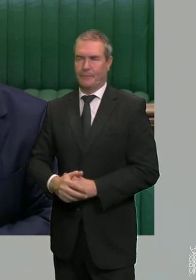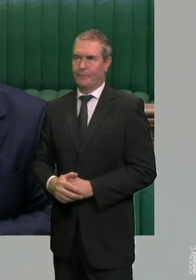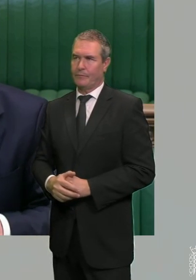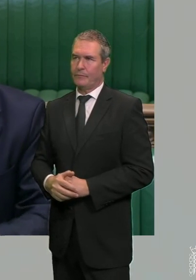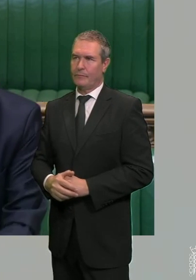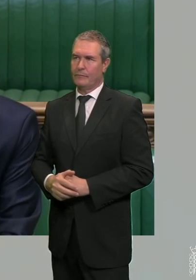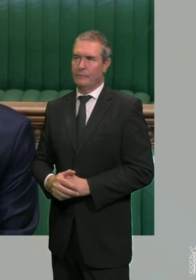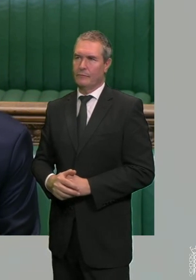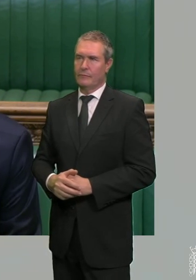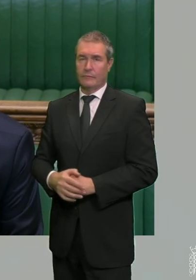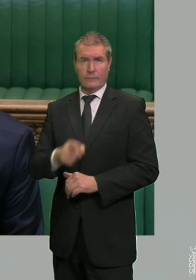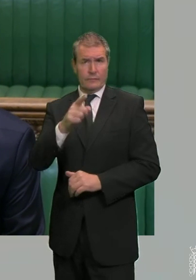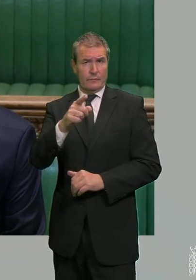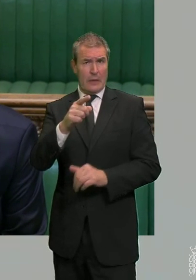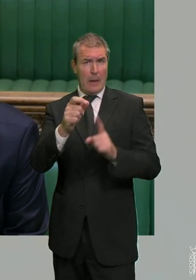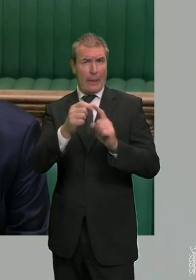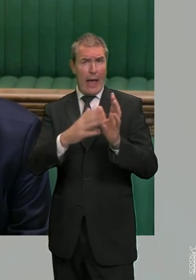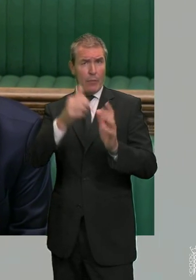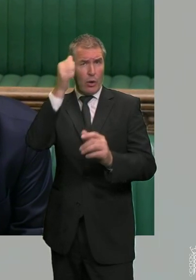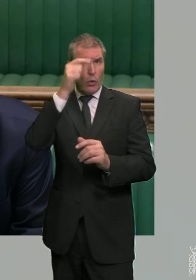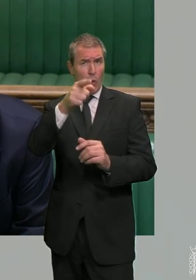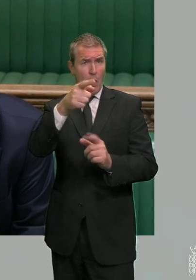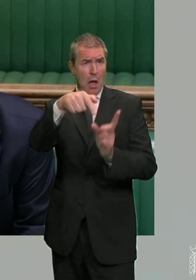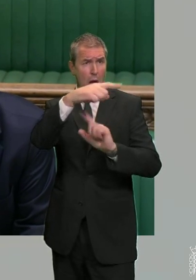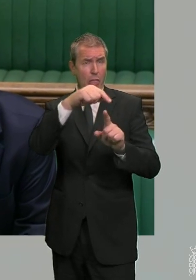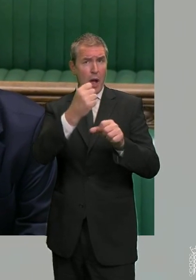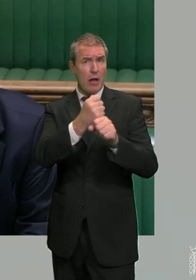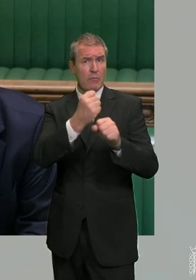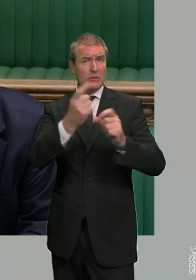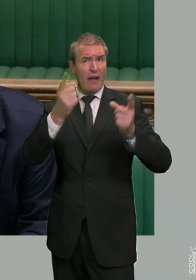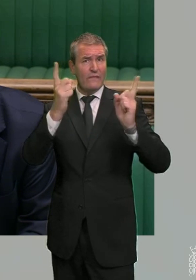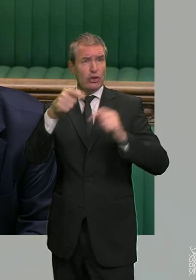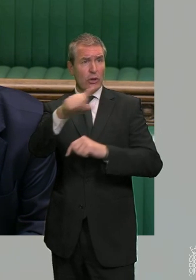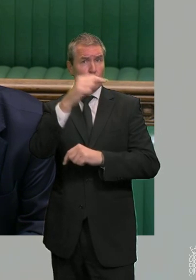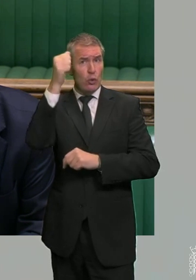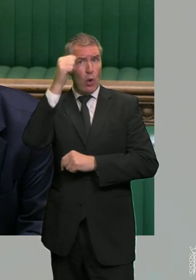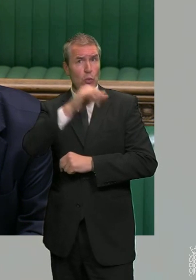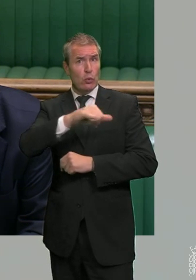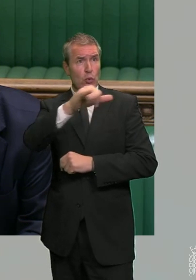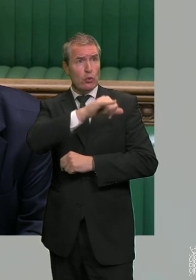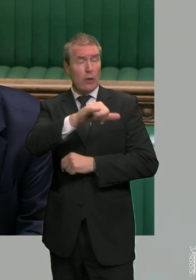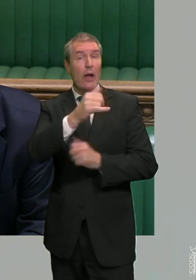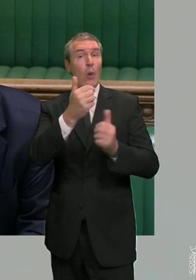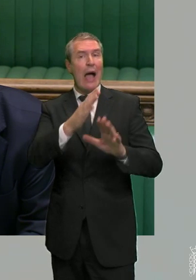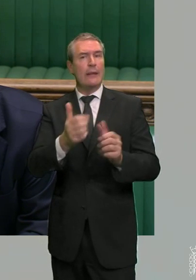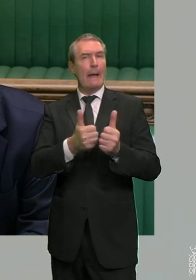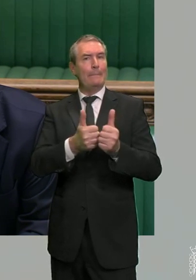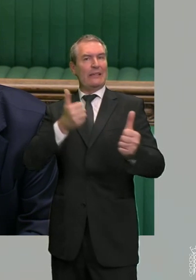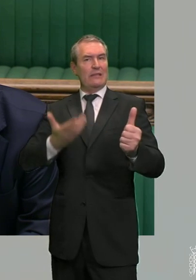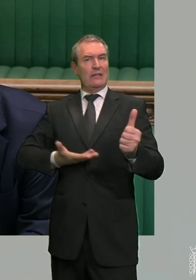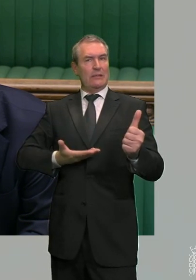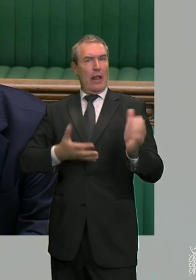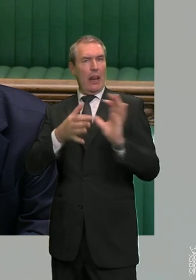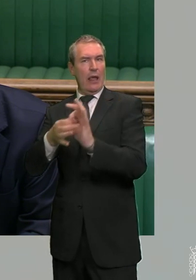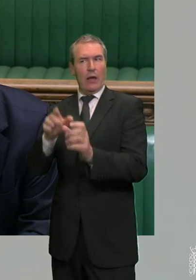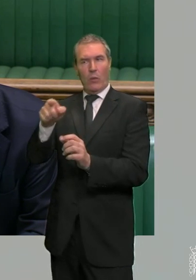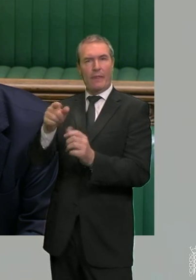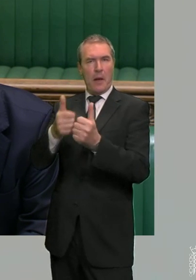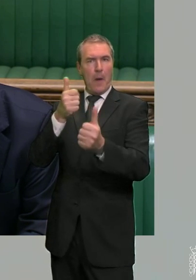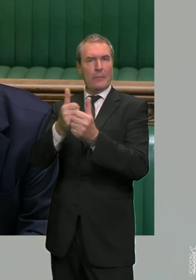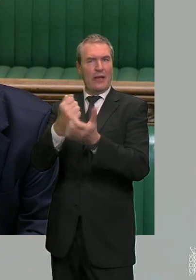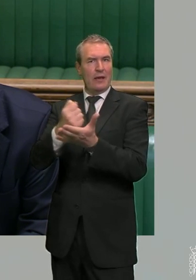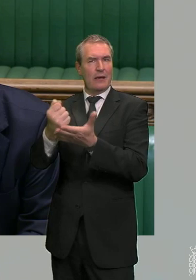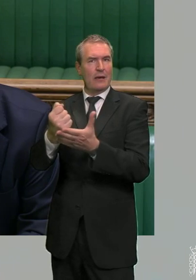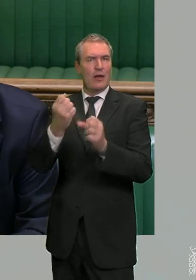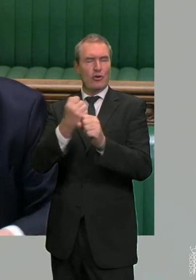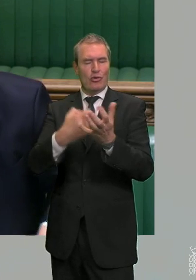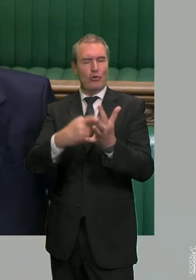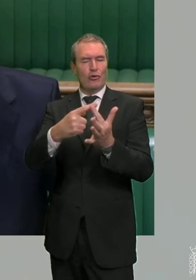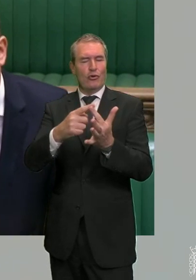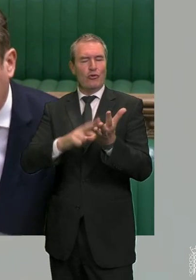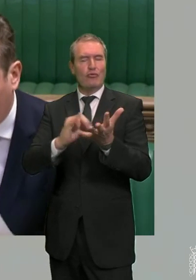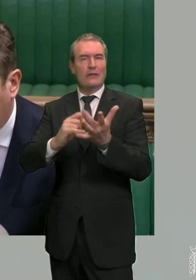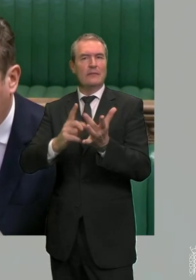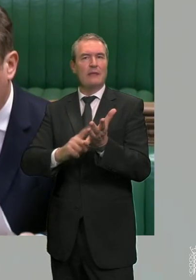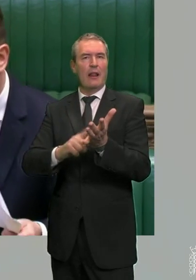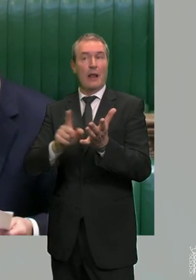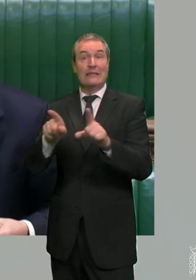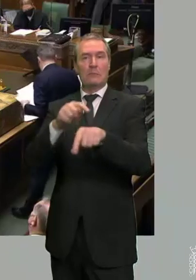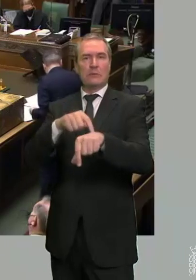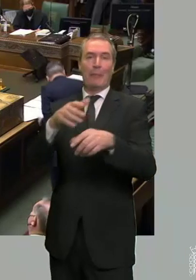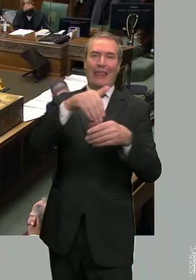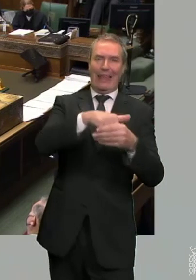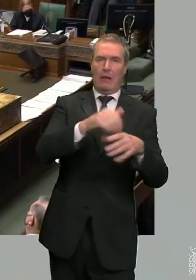Is the Prime Minister aware of any other Government official who had commercial links with Greensill or any other lobbying role while working in Government?